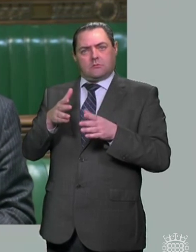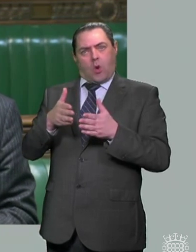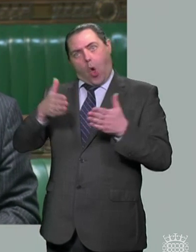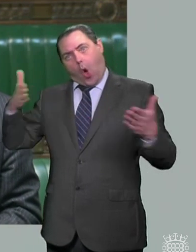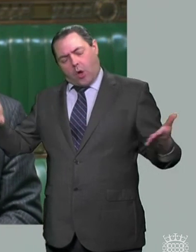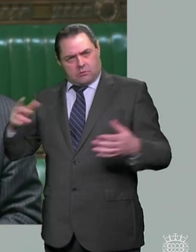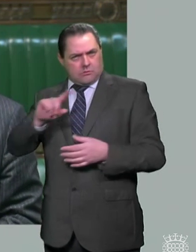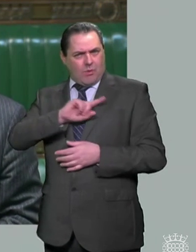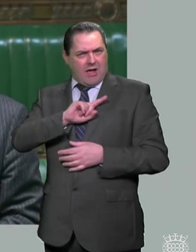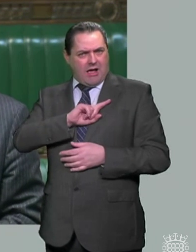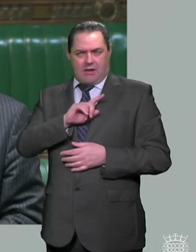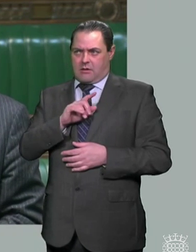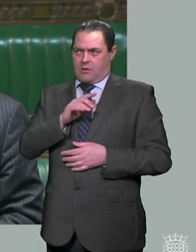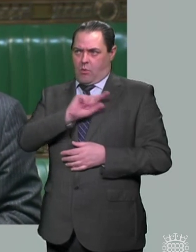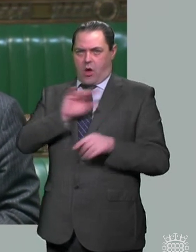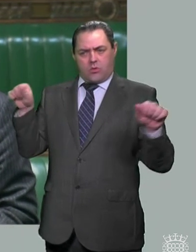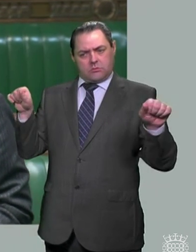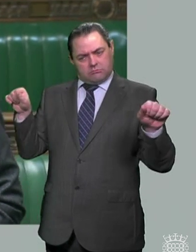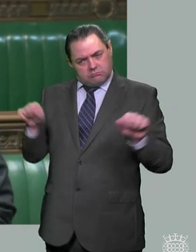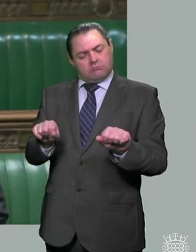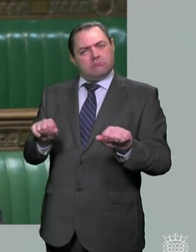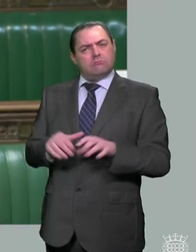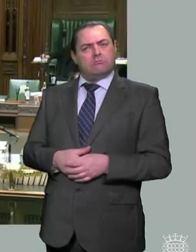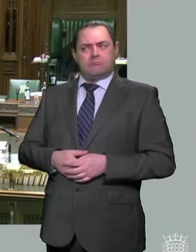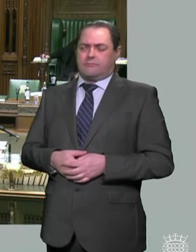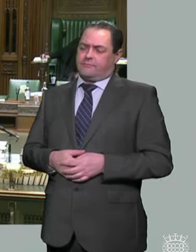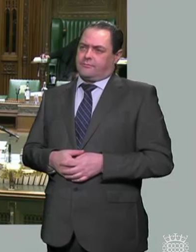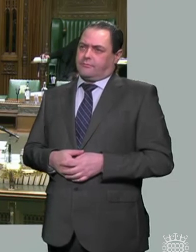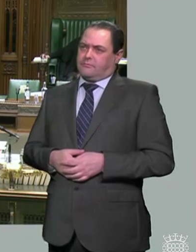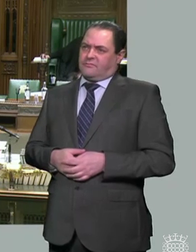What is the road map for shortening the period of isolation?